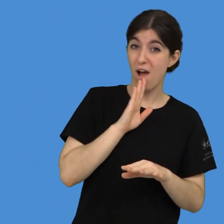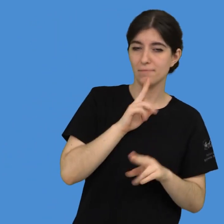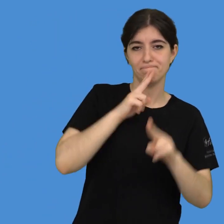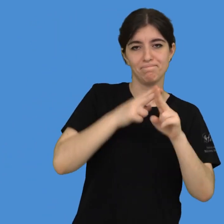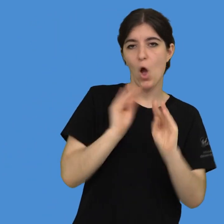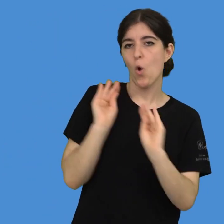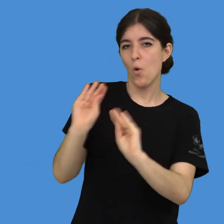nombre